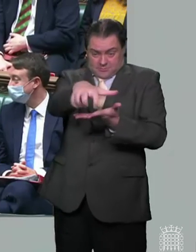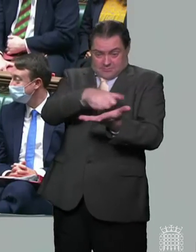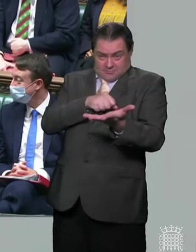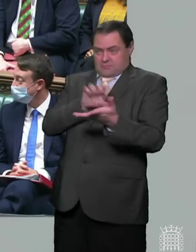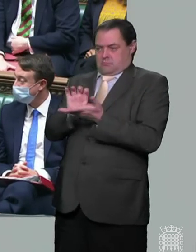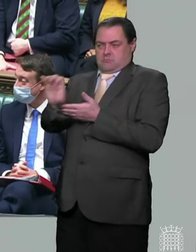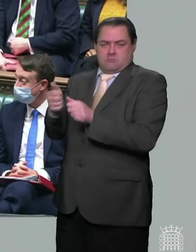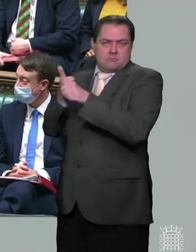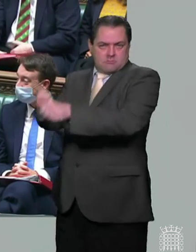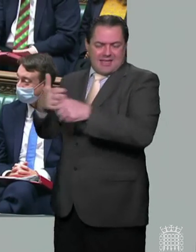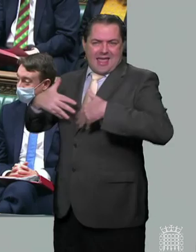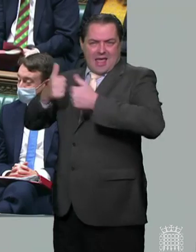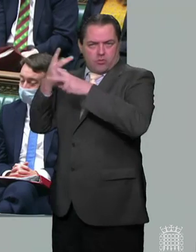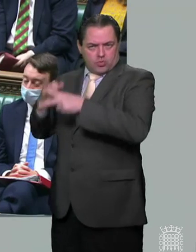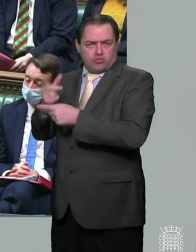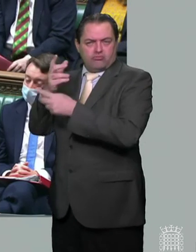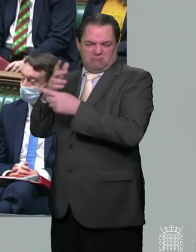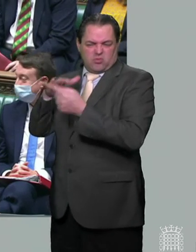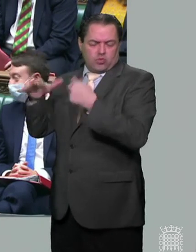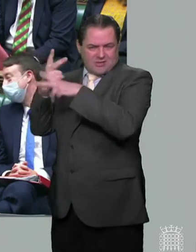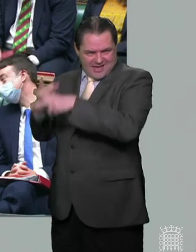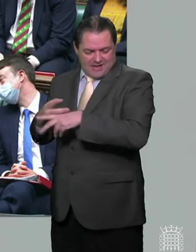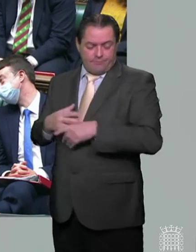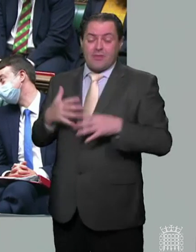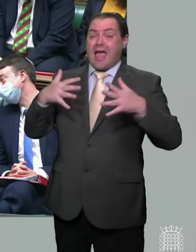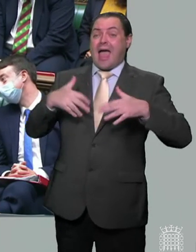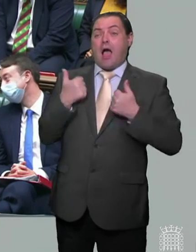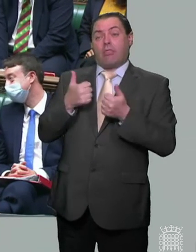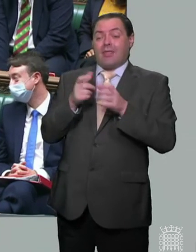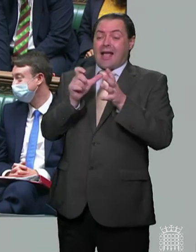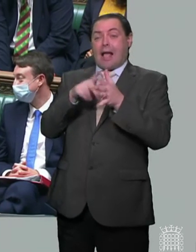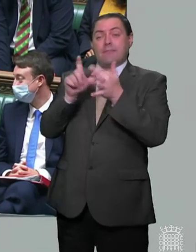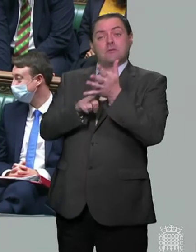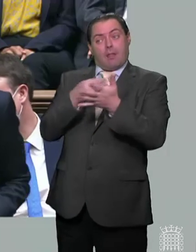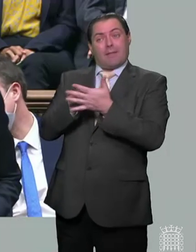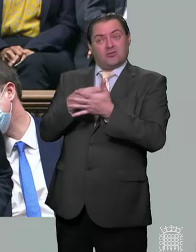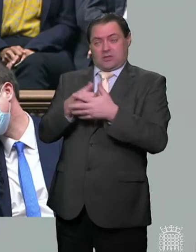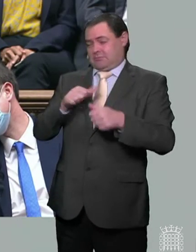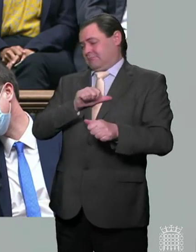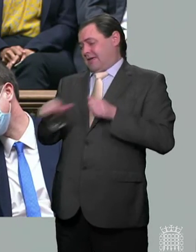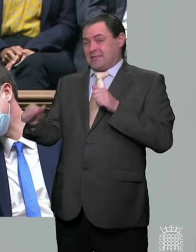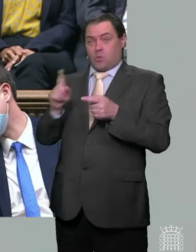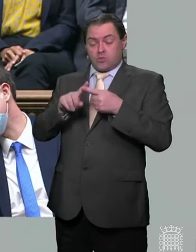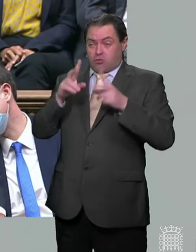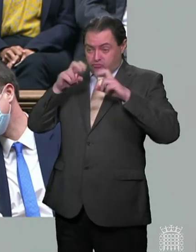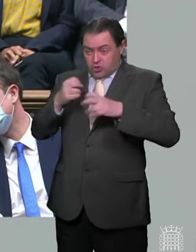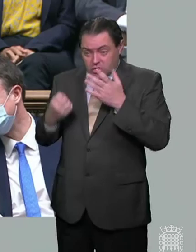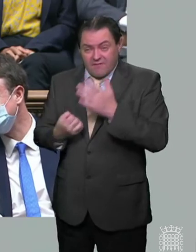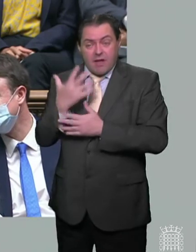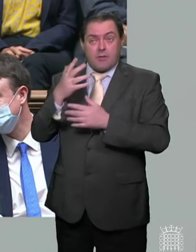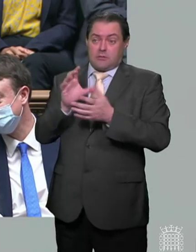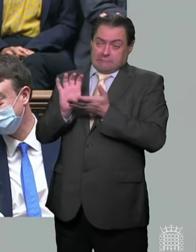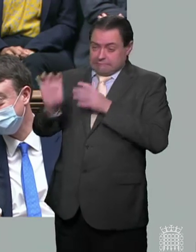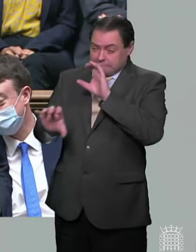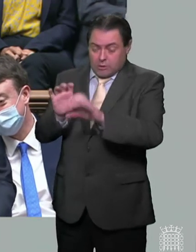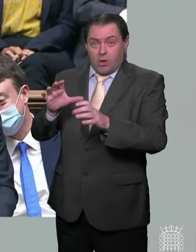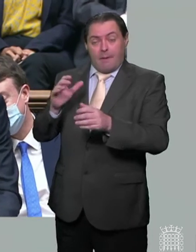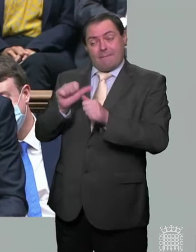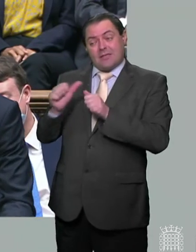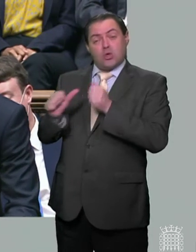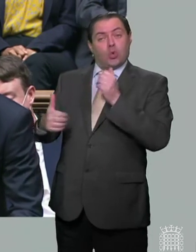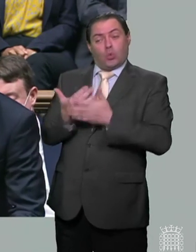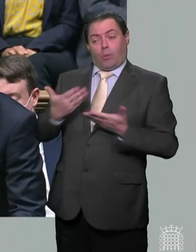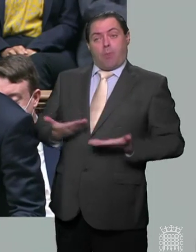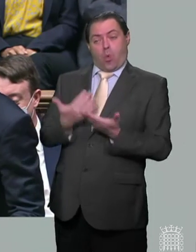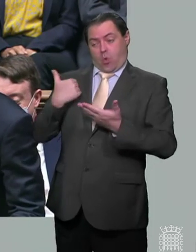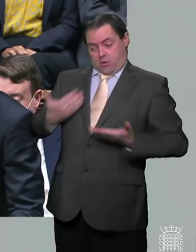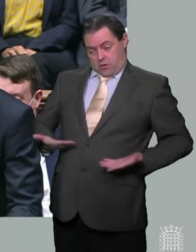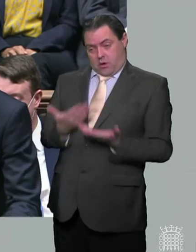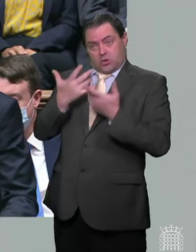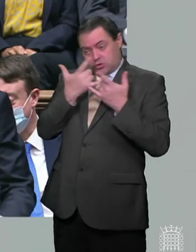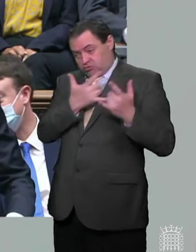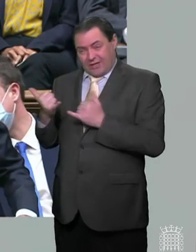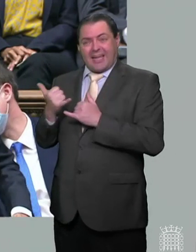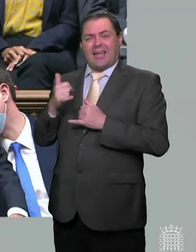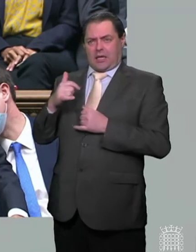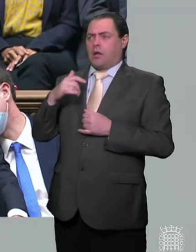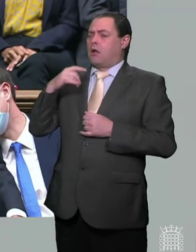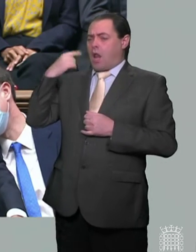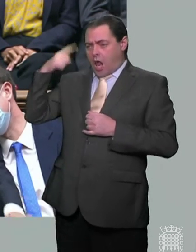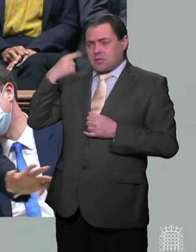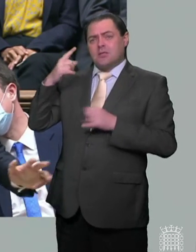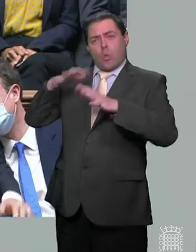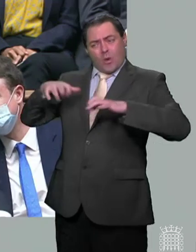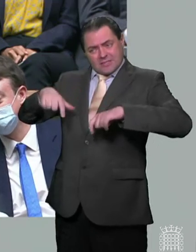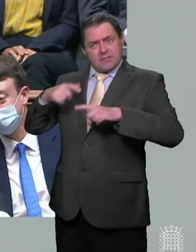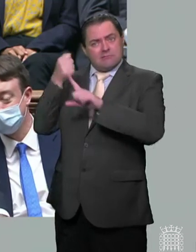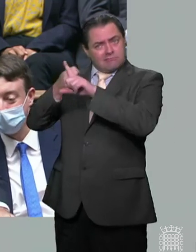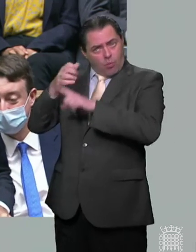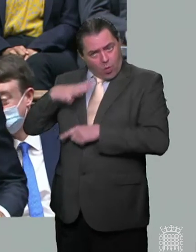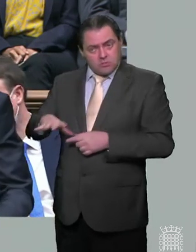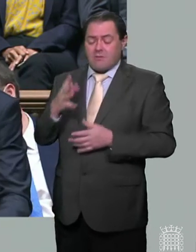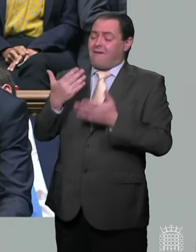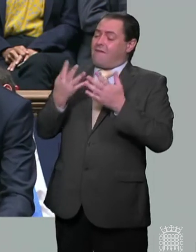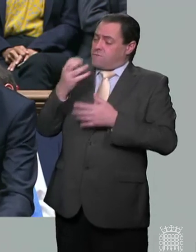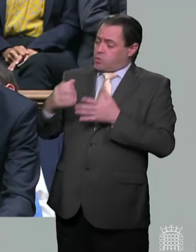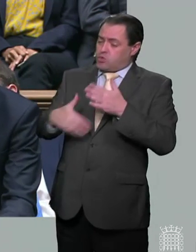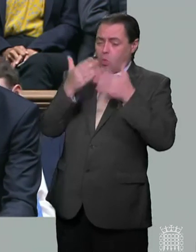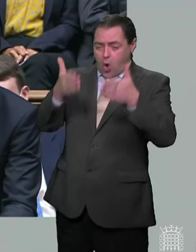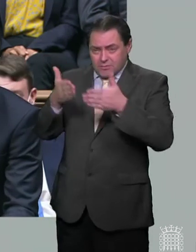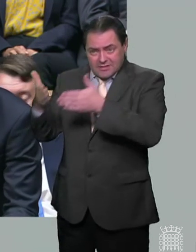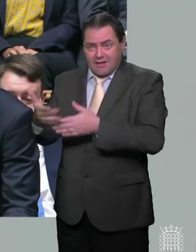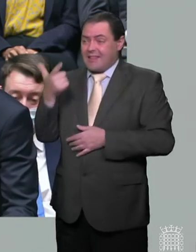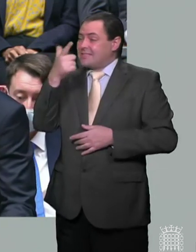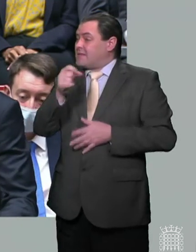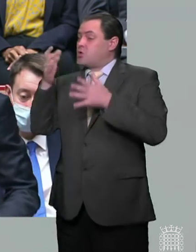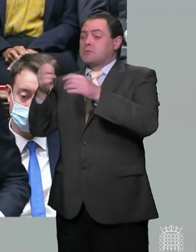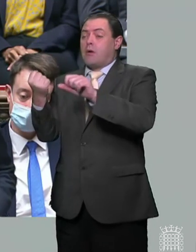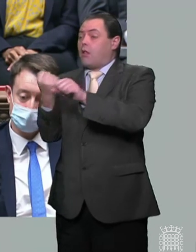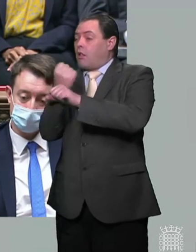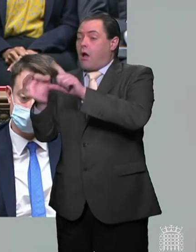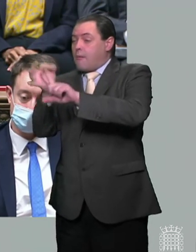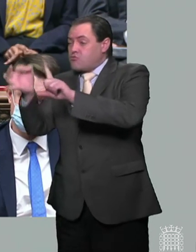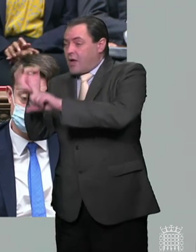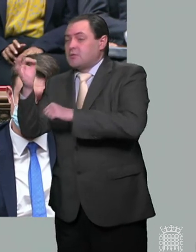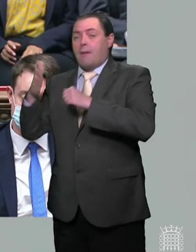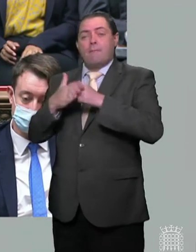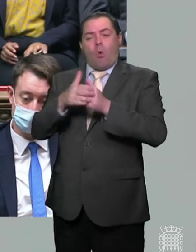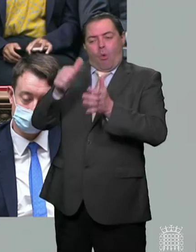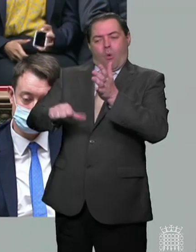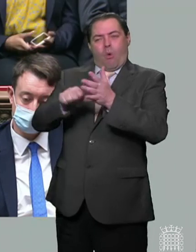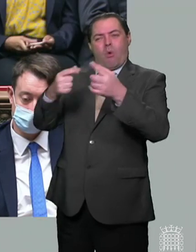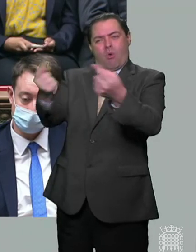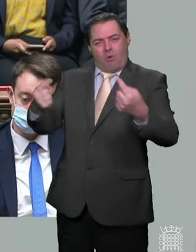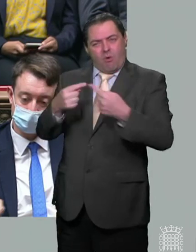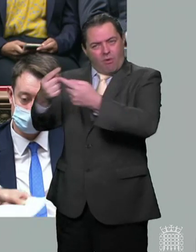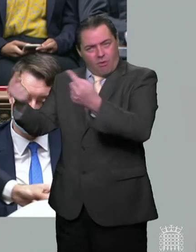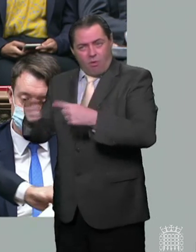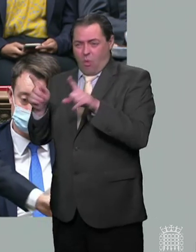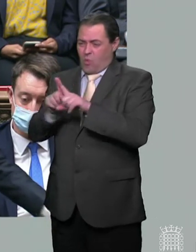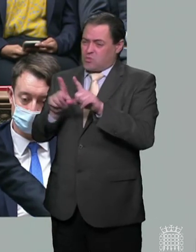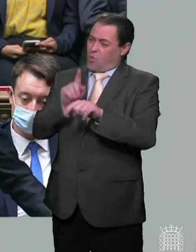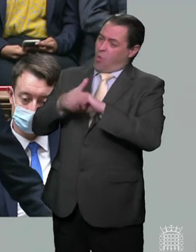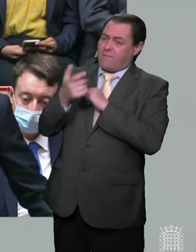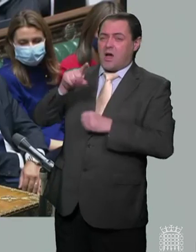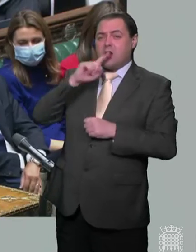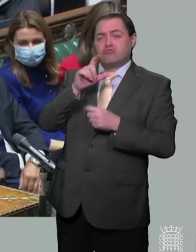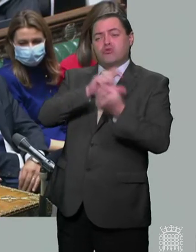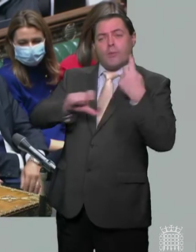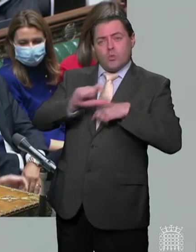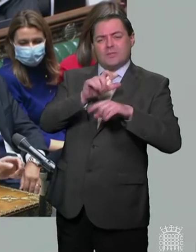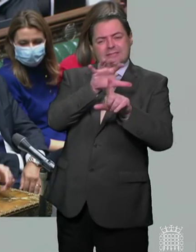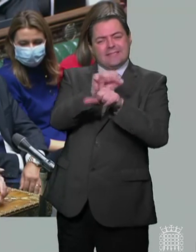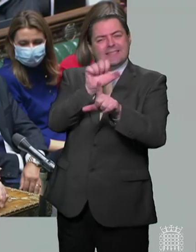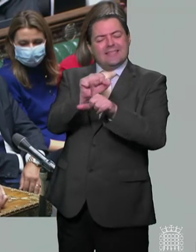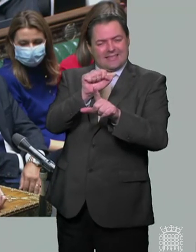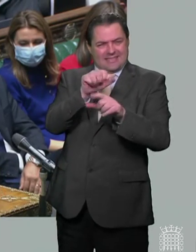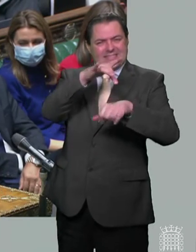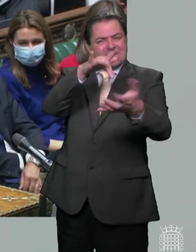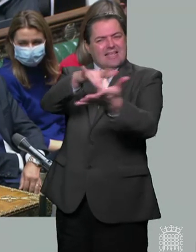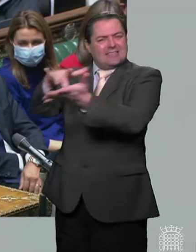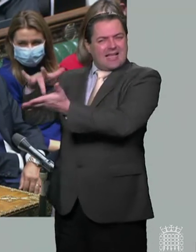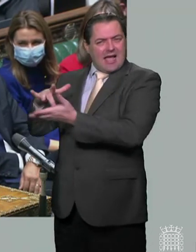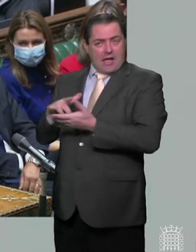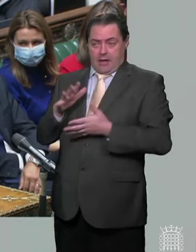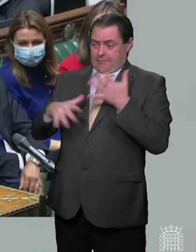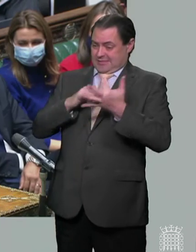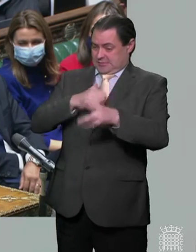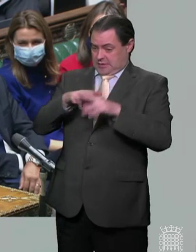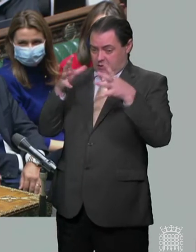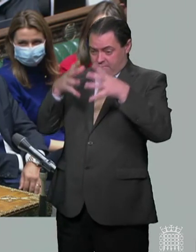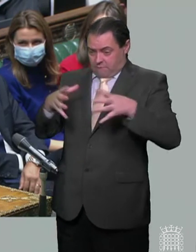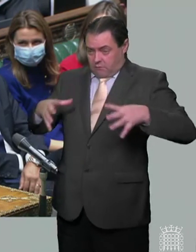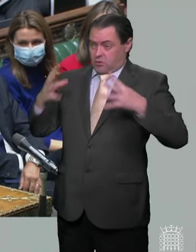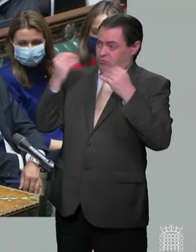The health capital budget will be the largest since 2010: record investment in health R&D, including better newborn screening, as campaigned for by my honourable Friend the Member for Cities of London and Westminster ; 40 new hospitals; 70 hospital upgrades; more operating theatres to tackle the backlog; and 100 community diagnostic centres, all staffed by a bigger, better-trained